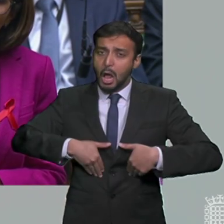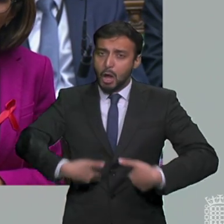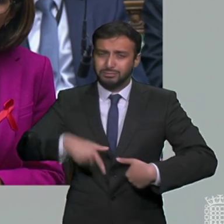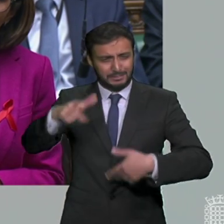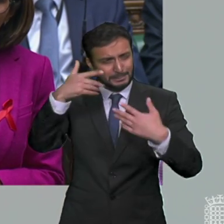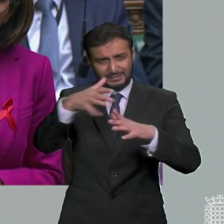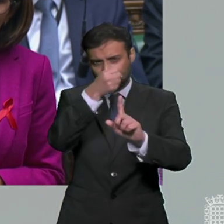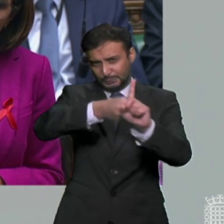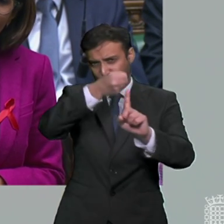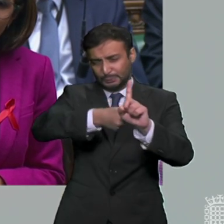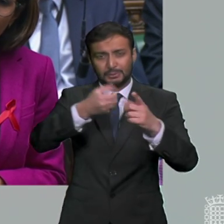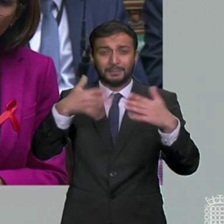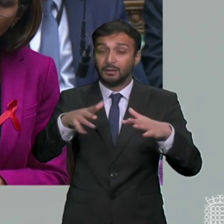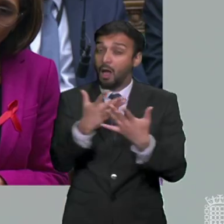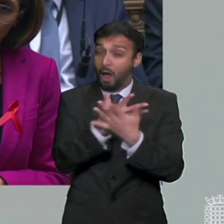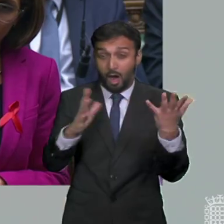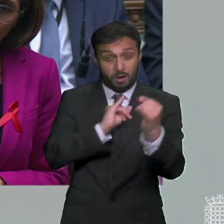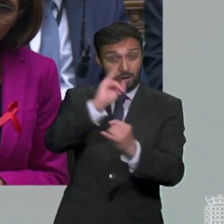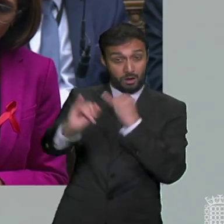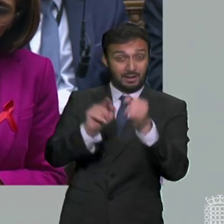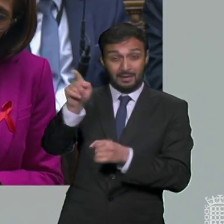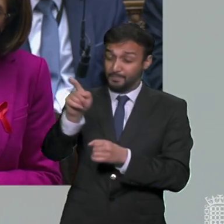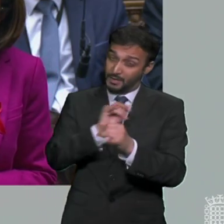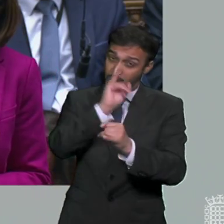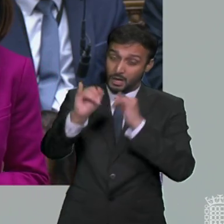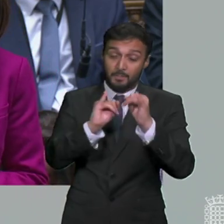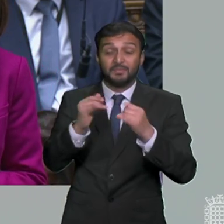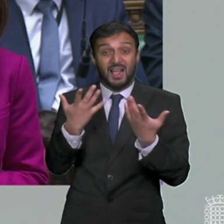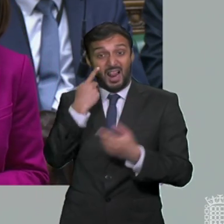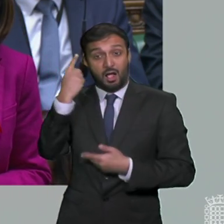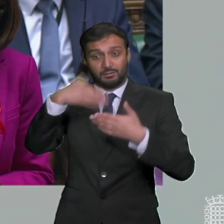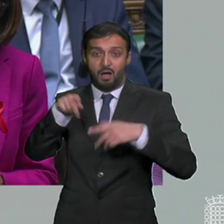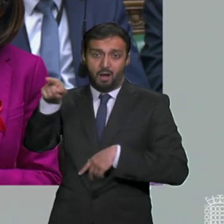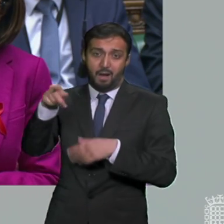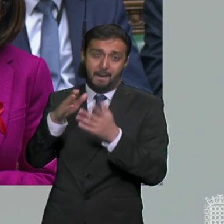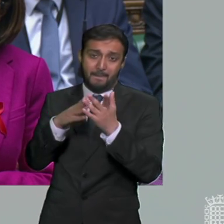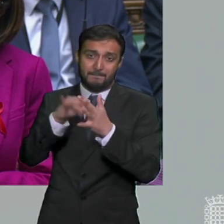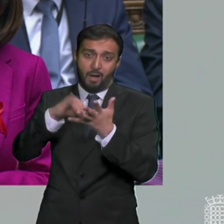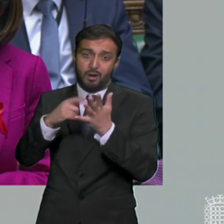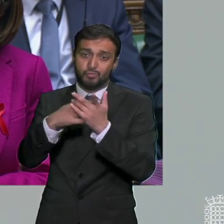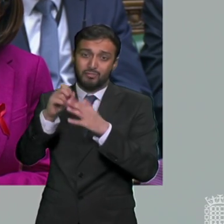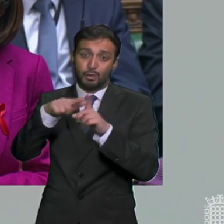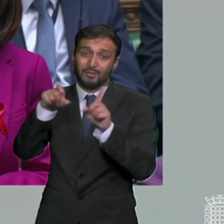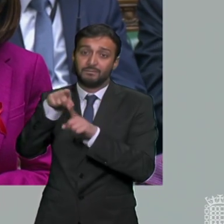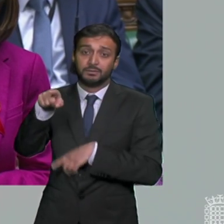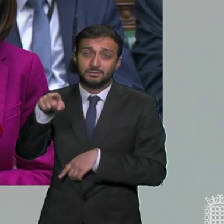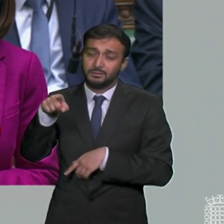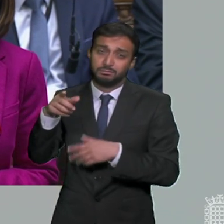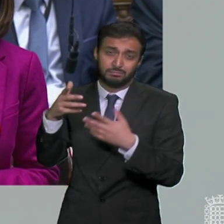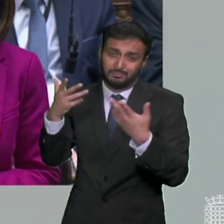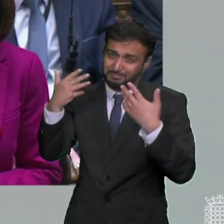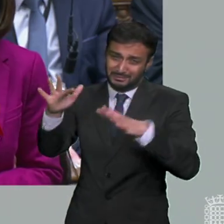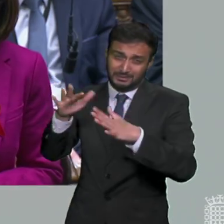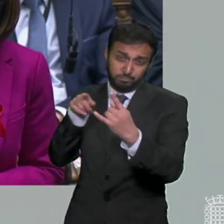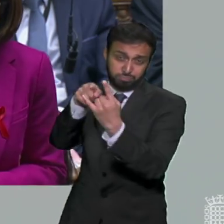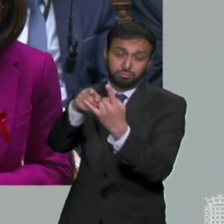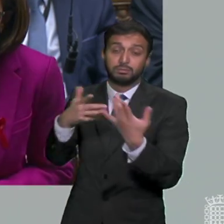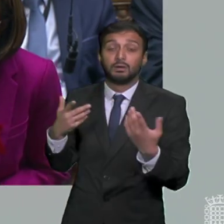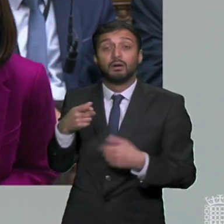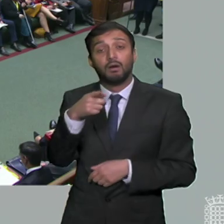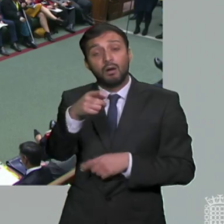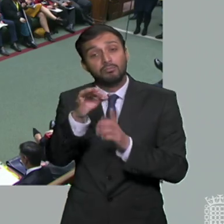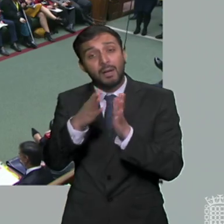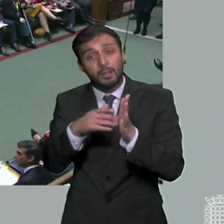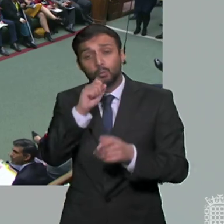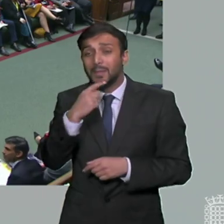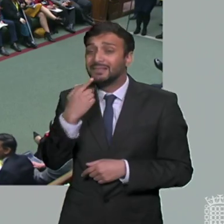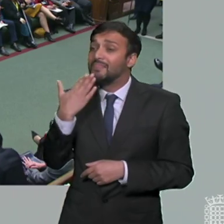Given that Marcus Rashford delivered on the pitch last night, will the Prime Minister give him the best thanks possible by delivering free school meals for every child living in poverty?